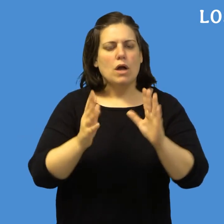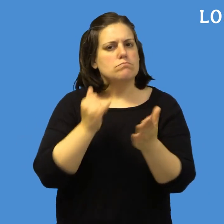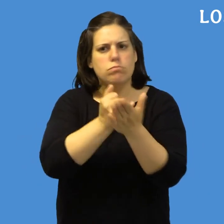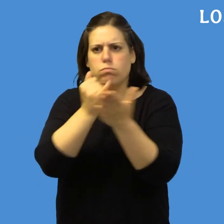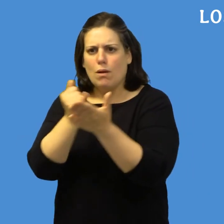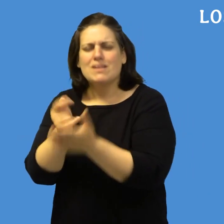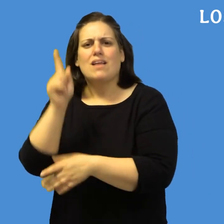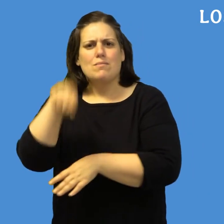probar